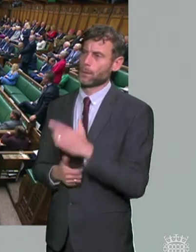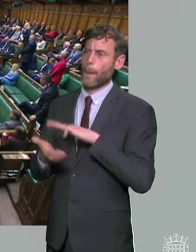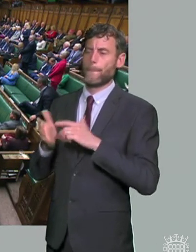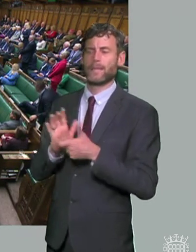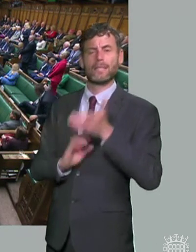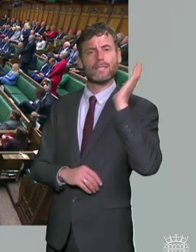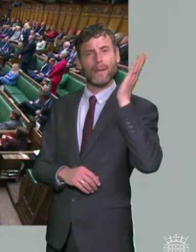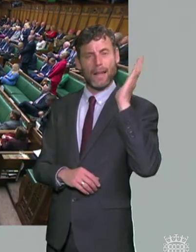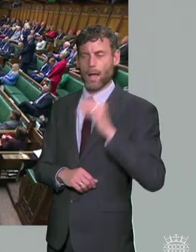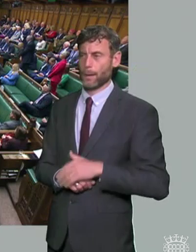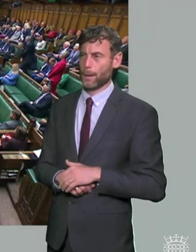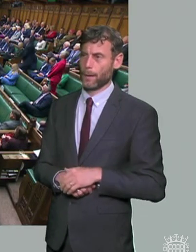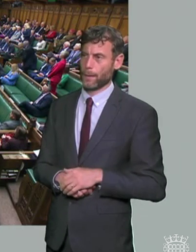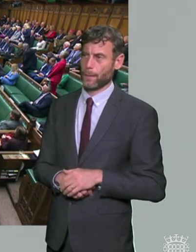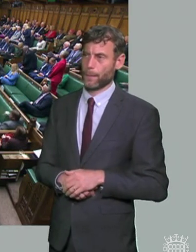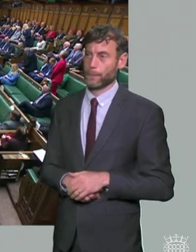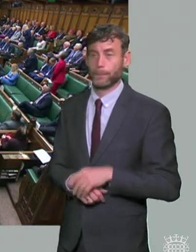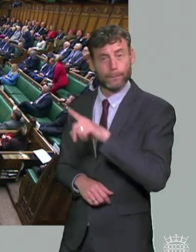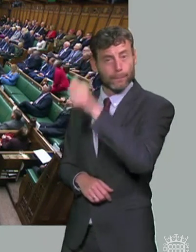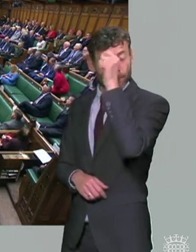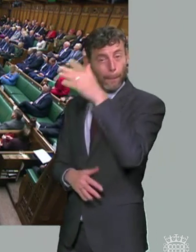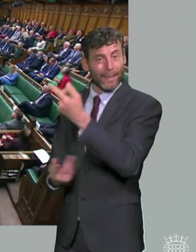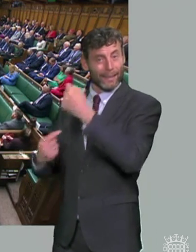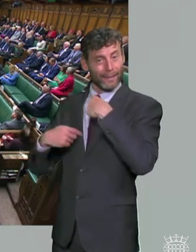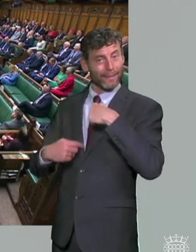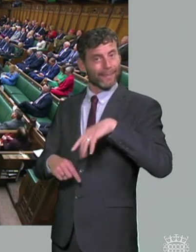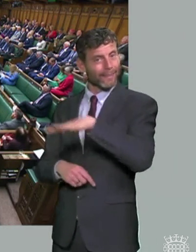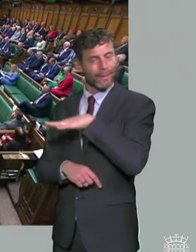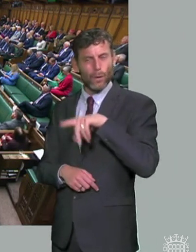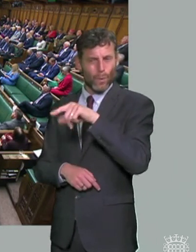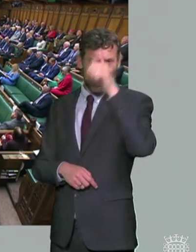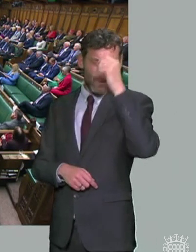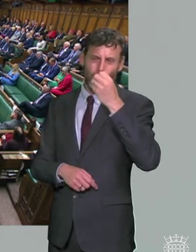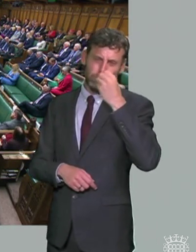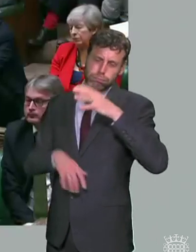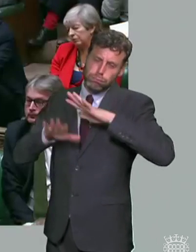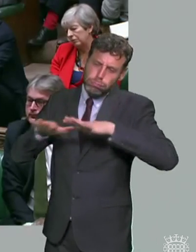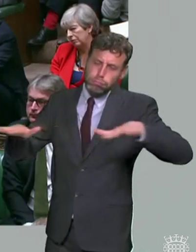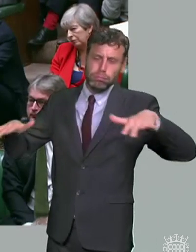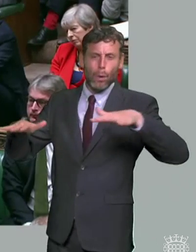The Prime Minister knows from his visits to Redcar and Cleveland that we enjoy miles of beautiful, uninterrupted coastline.